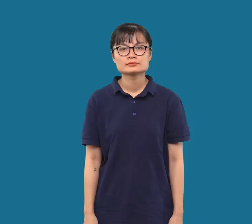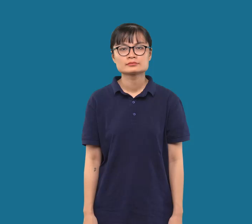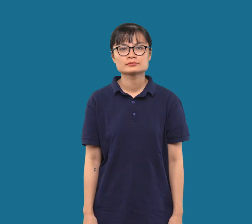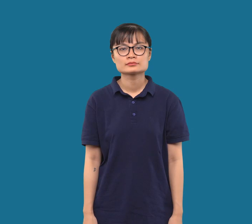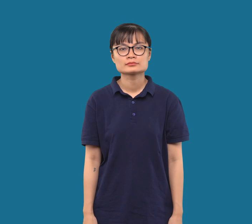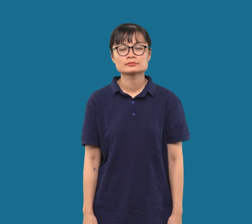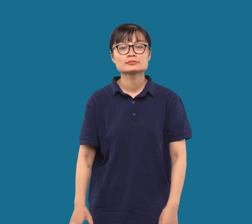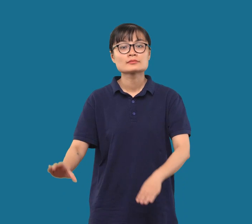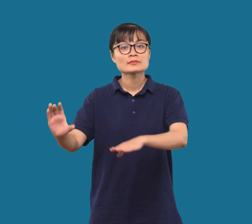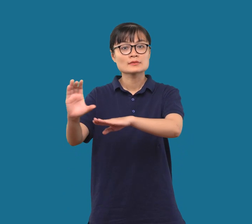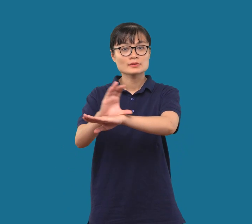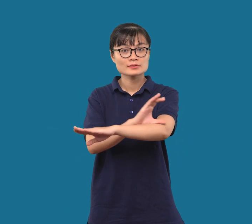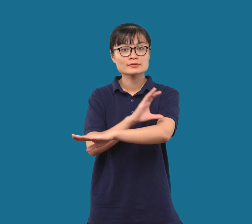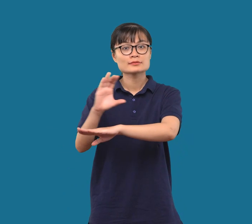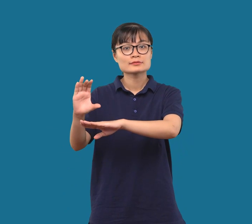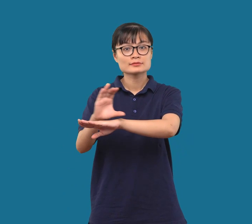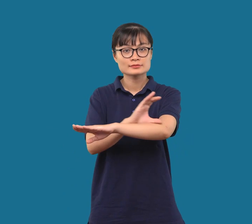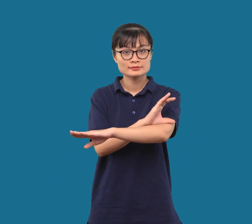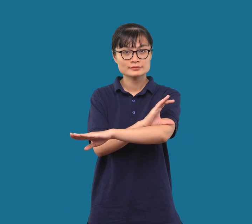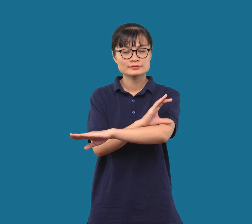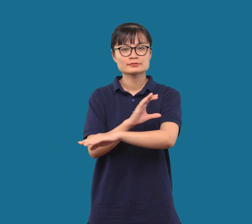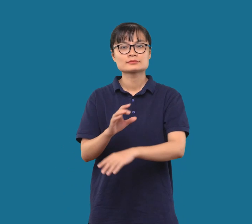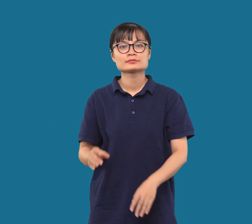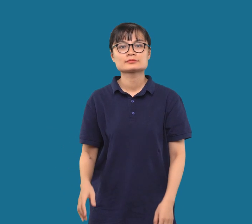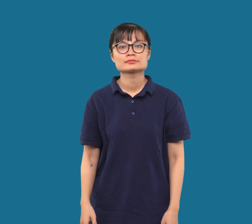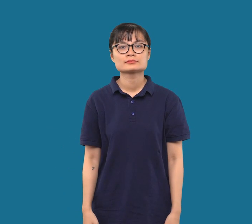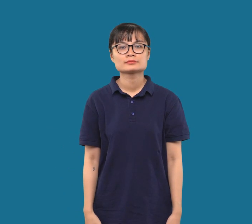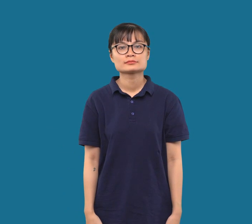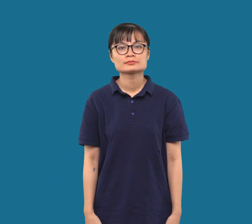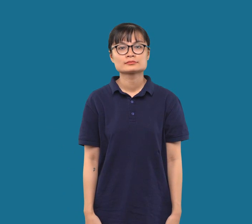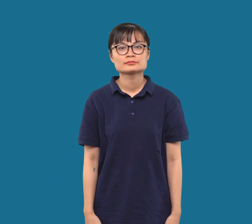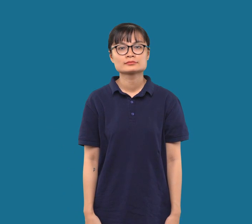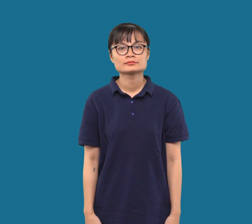xe tải